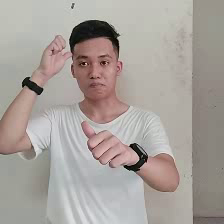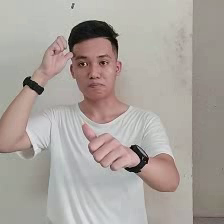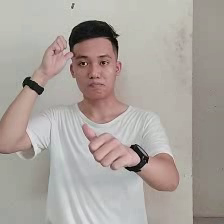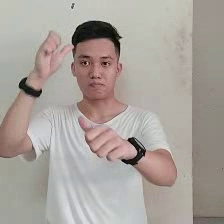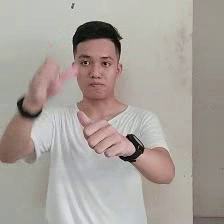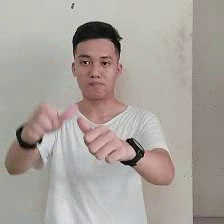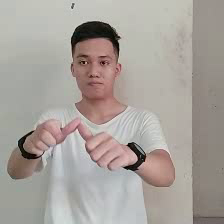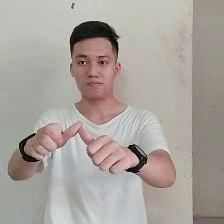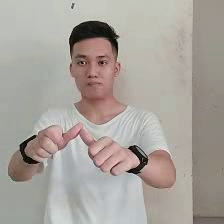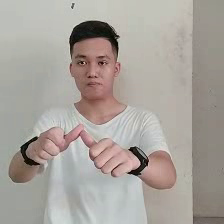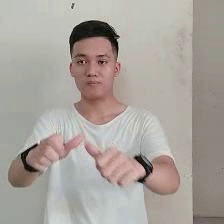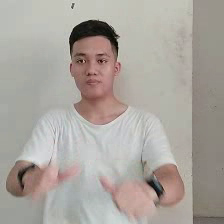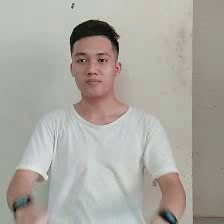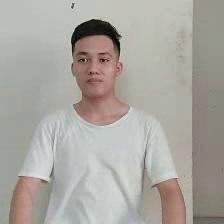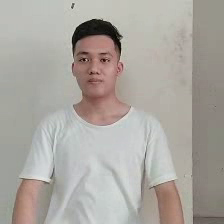Nhớ